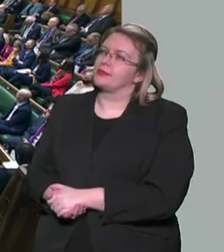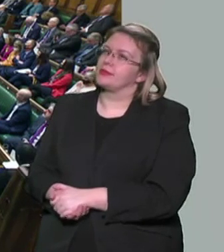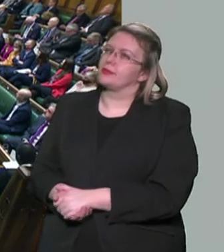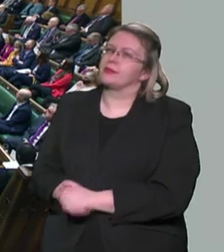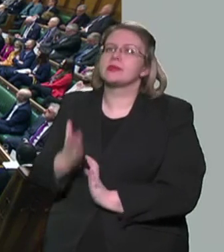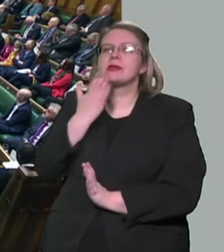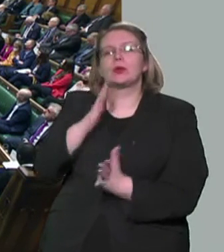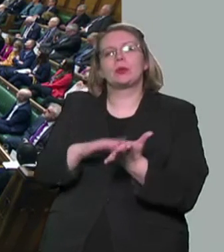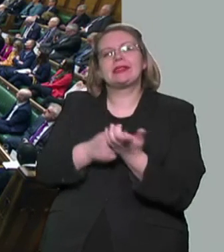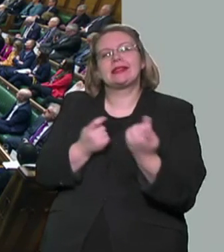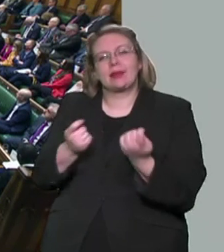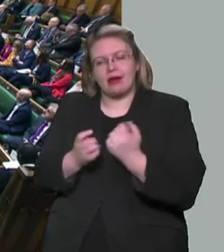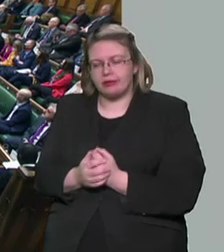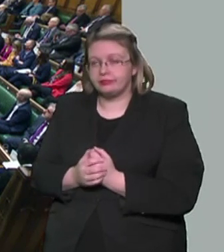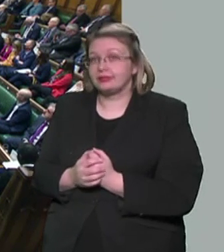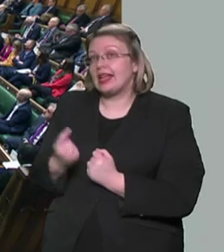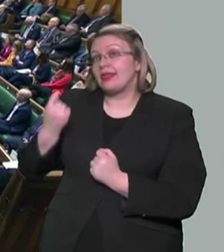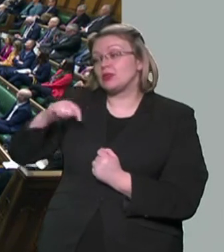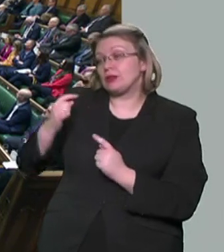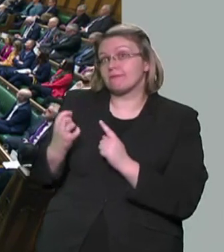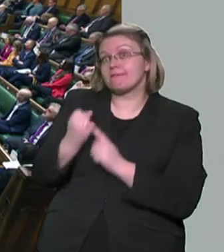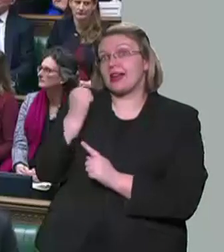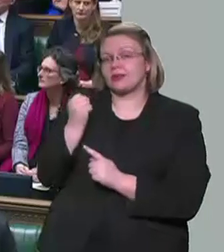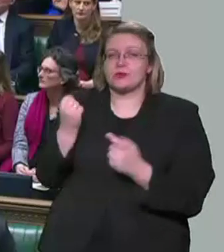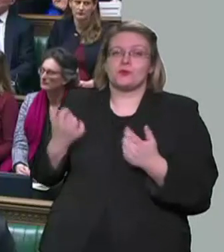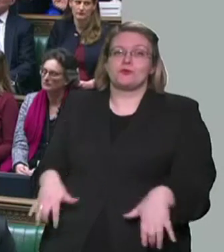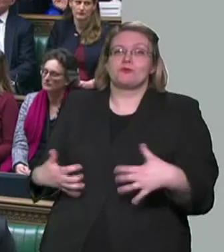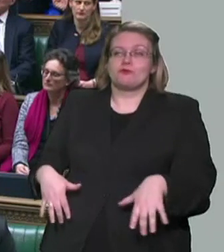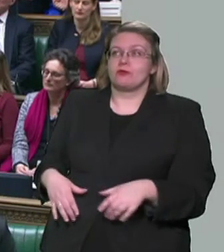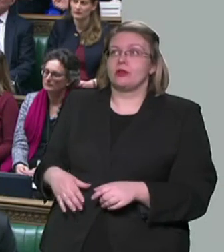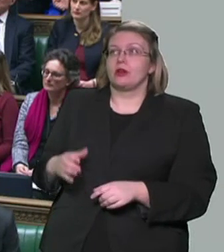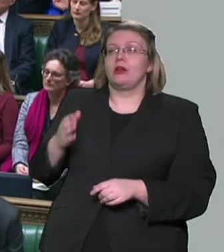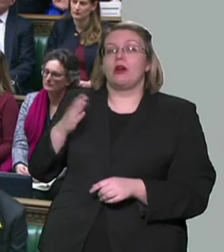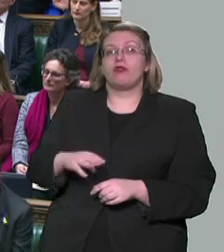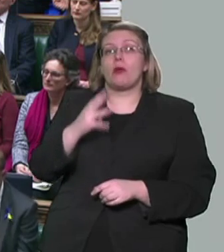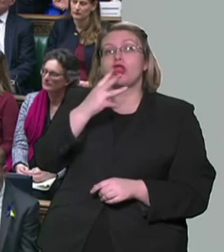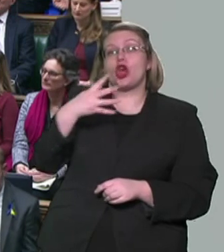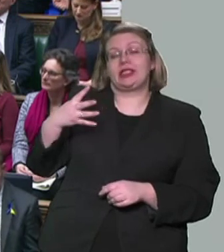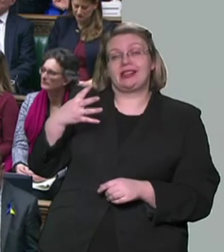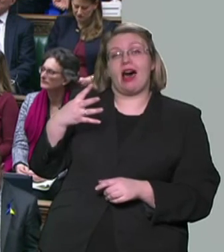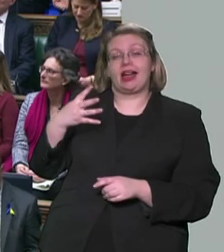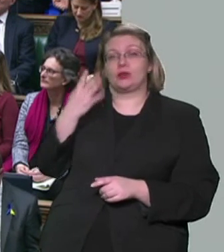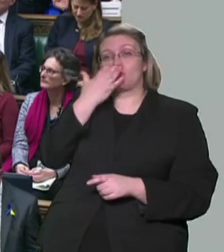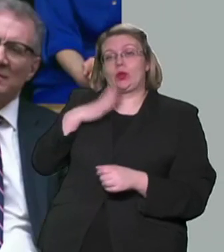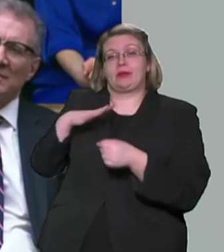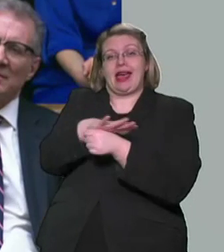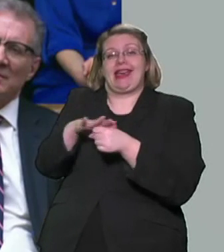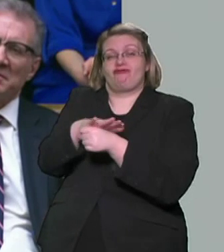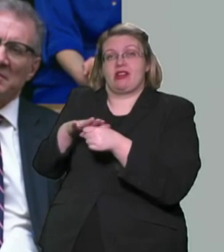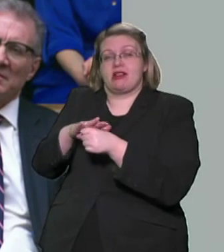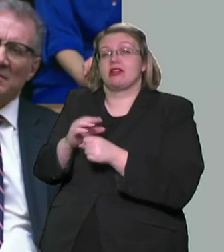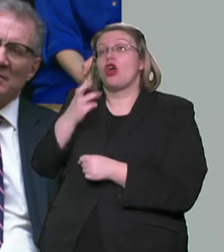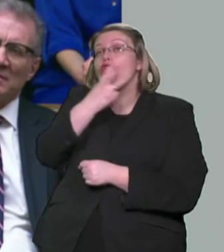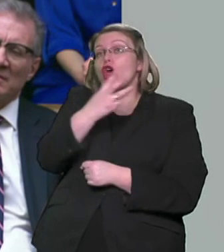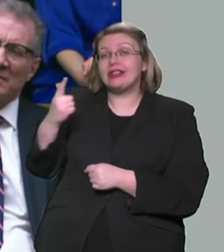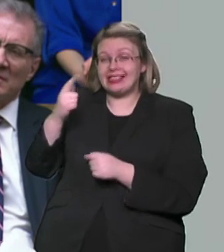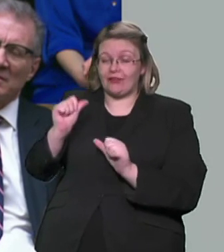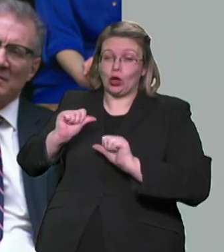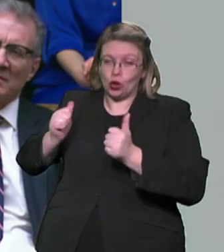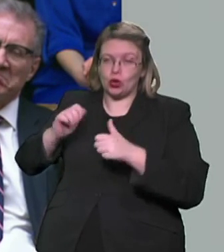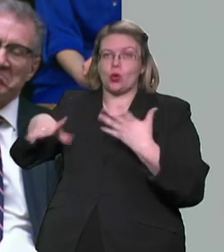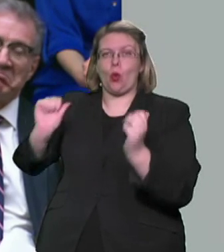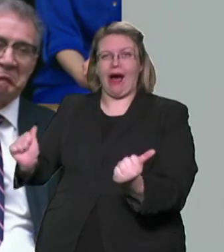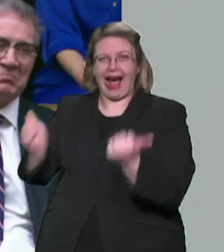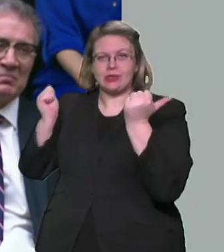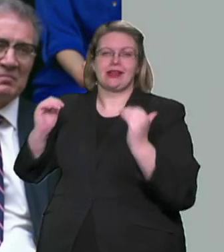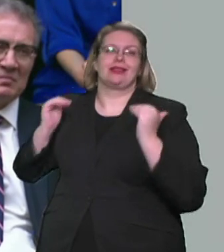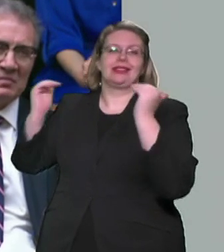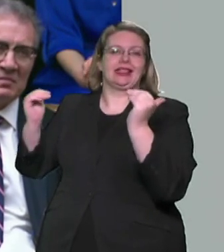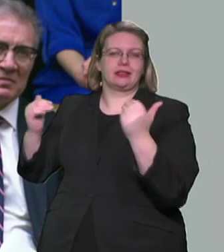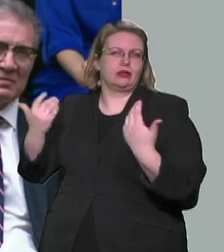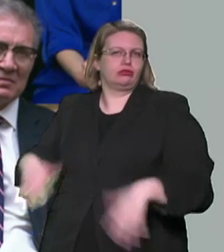I was delighted to learn this week that 37 of the 39 state schools in the Bracknell constituency are now graded good or outstanding.